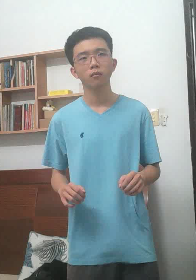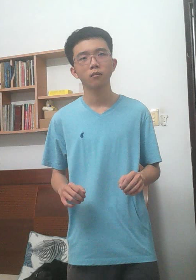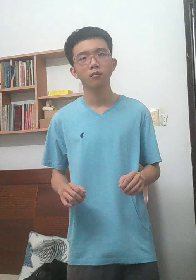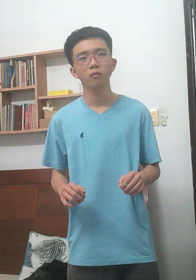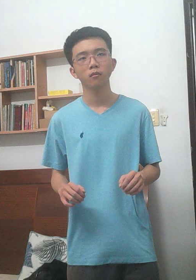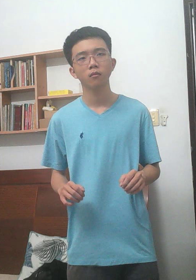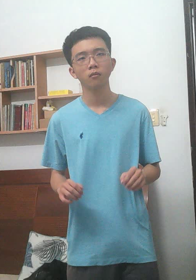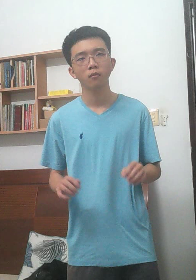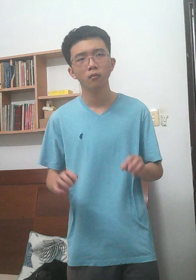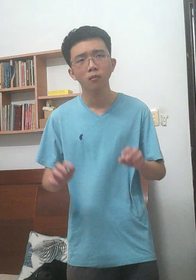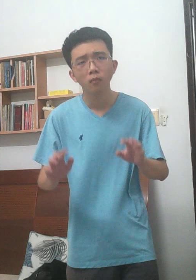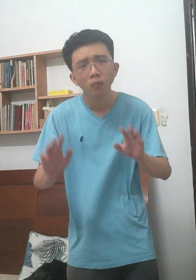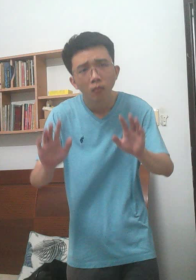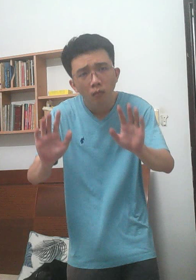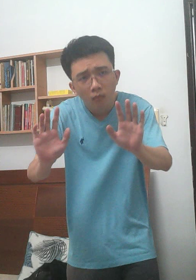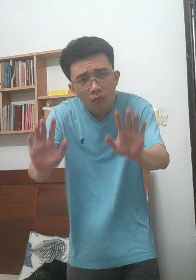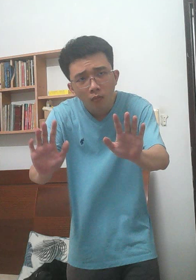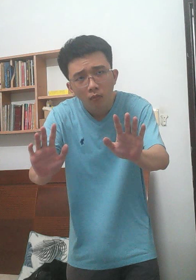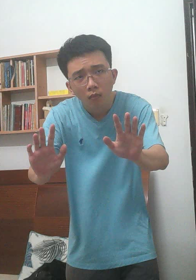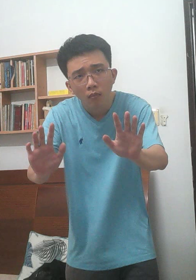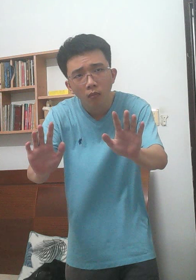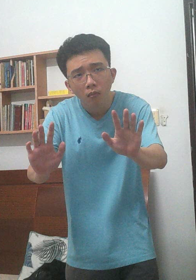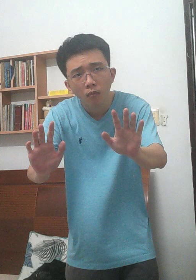dung lai